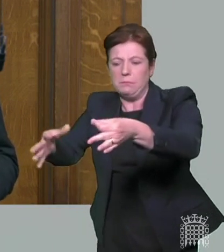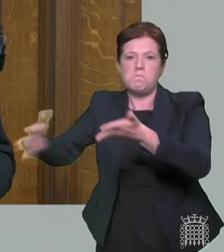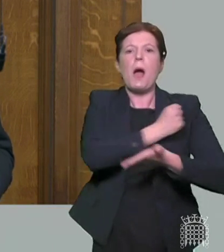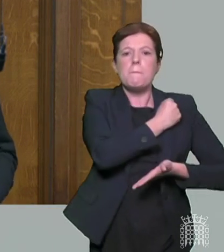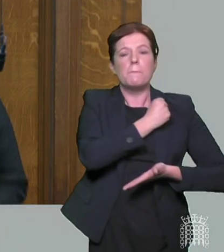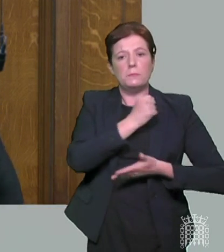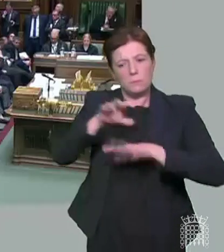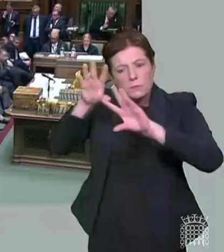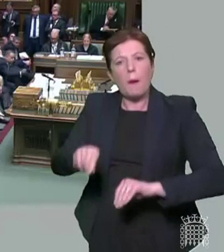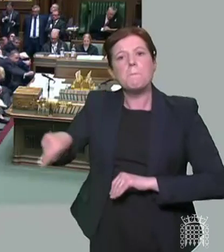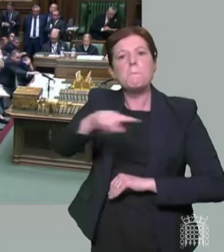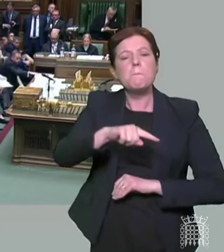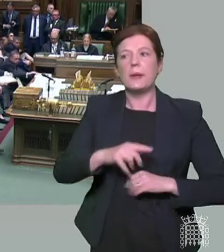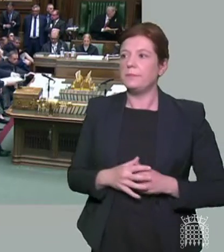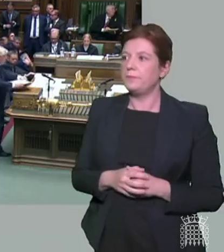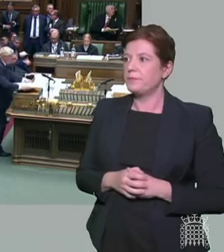How can we stop the stink?